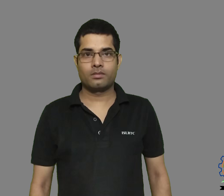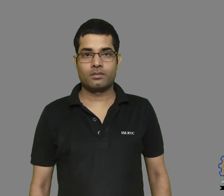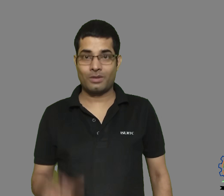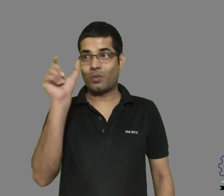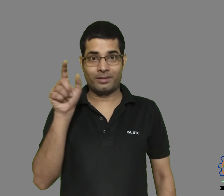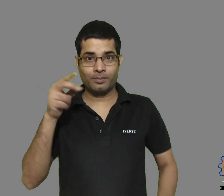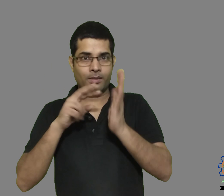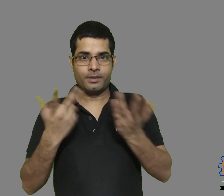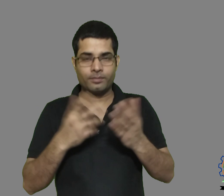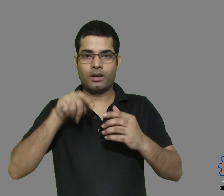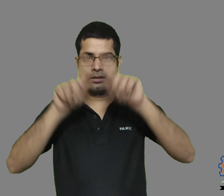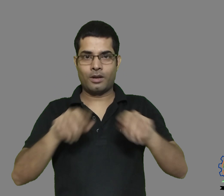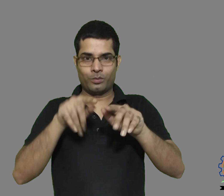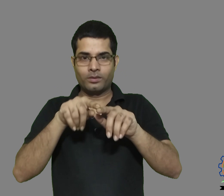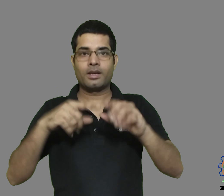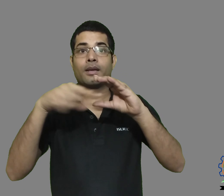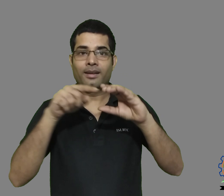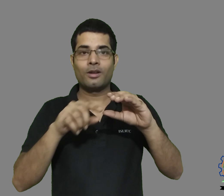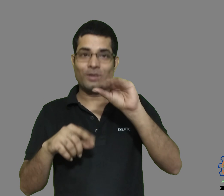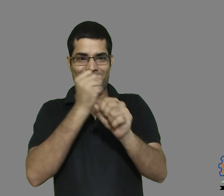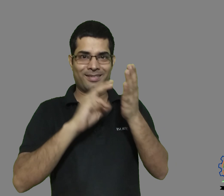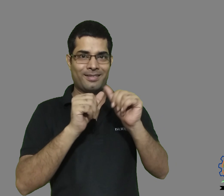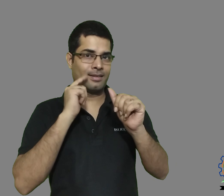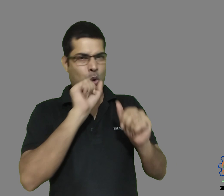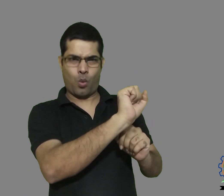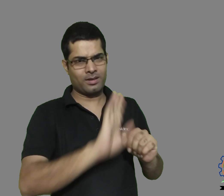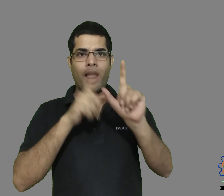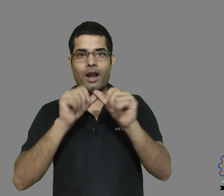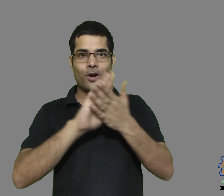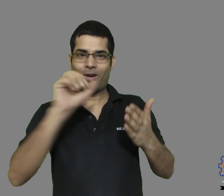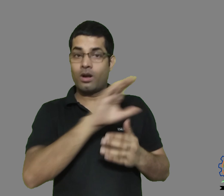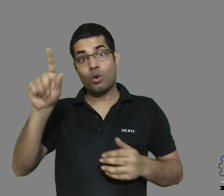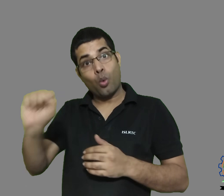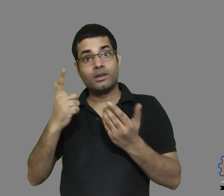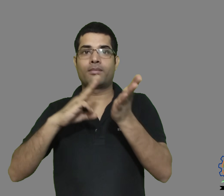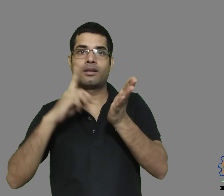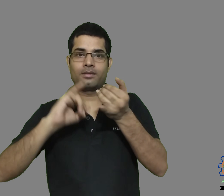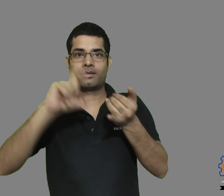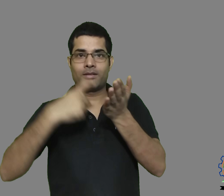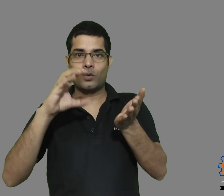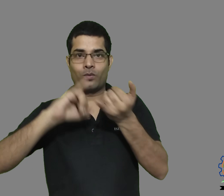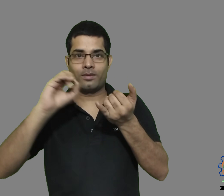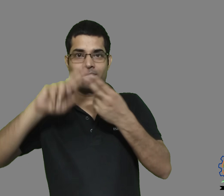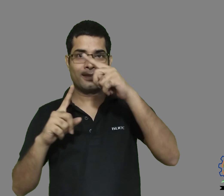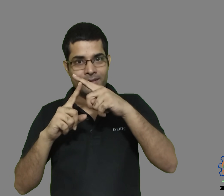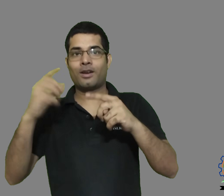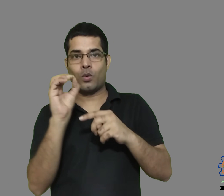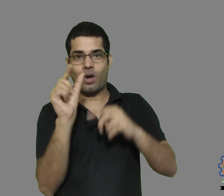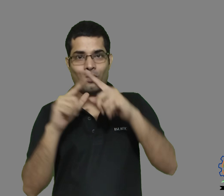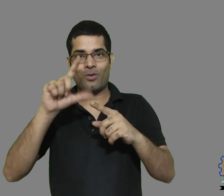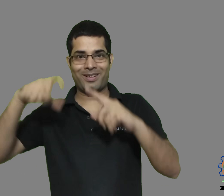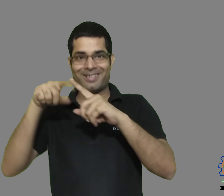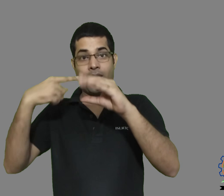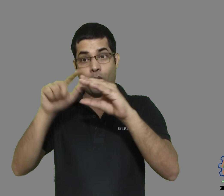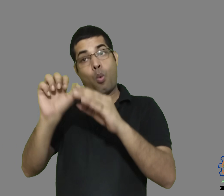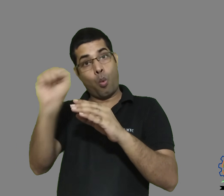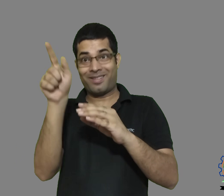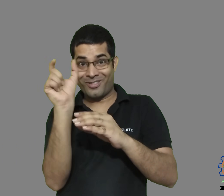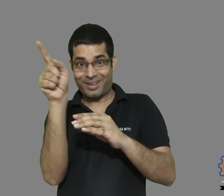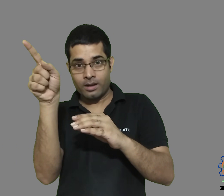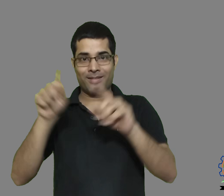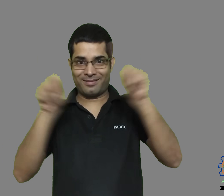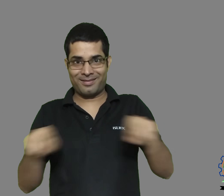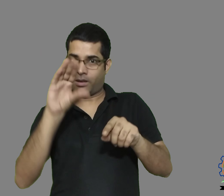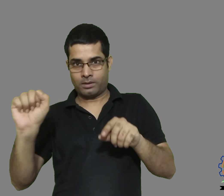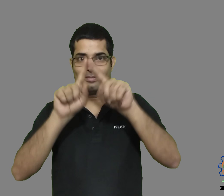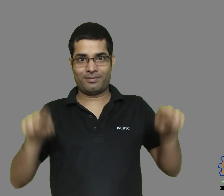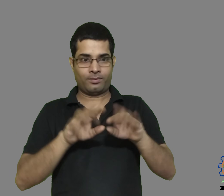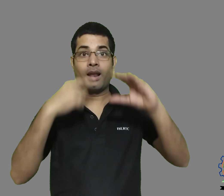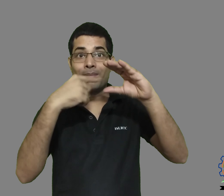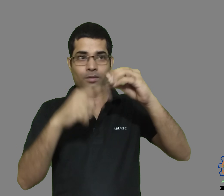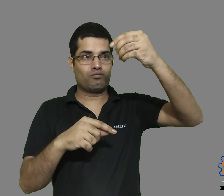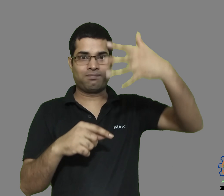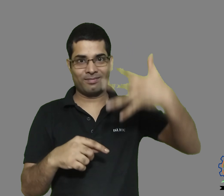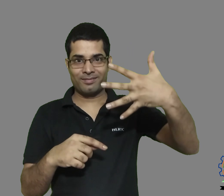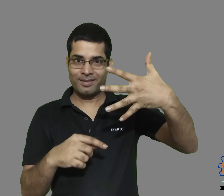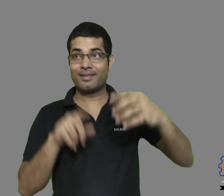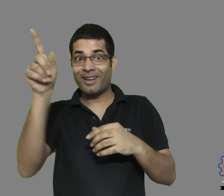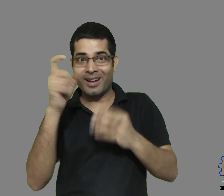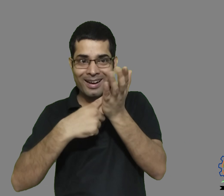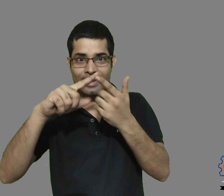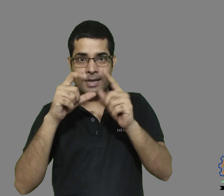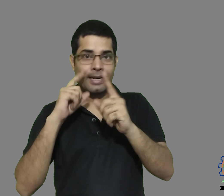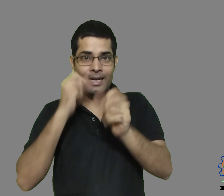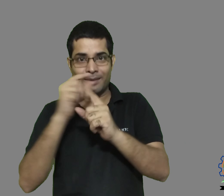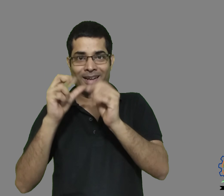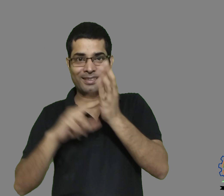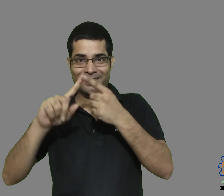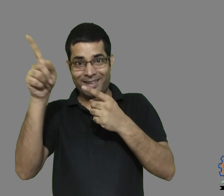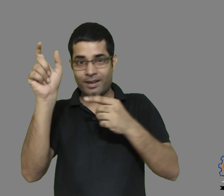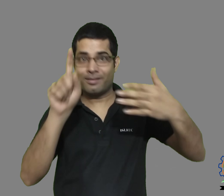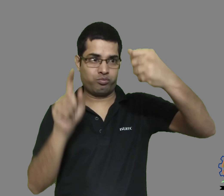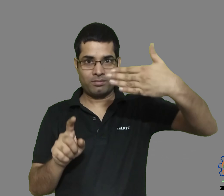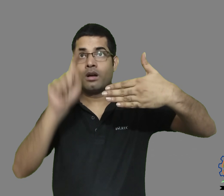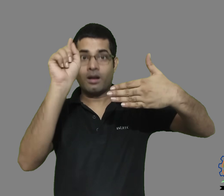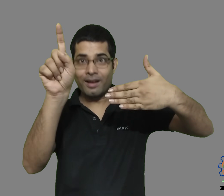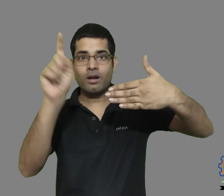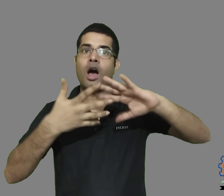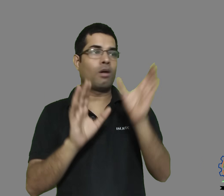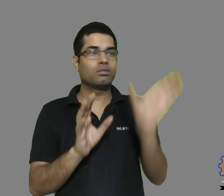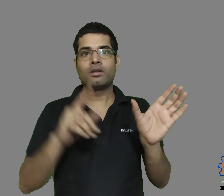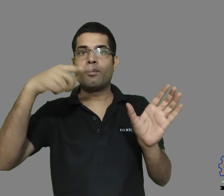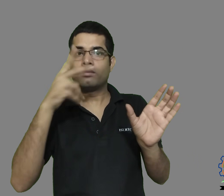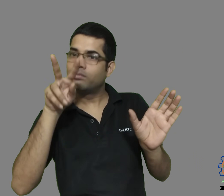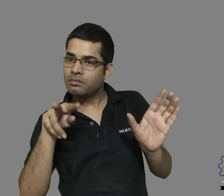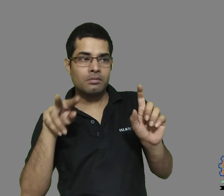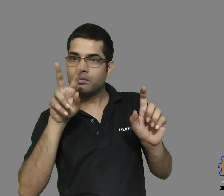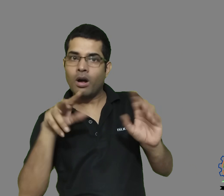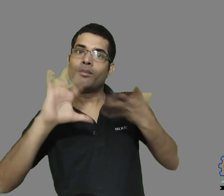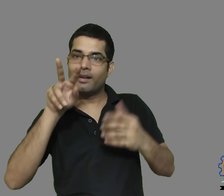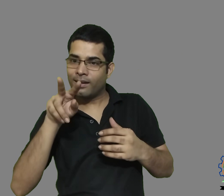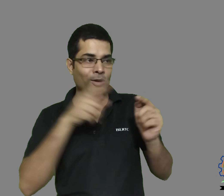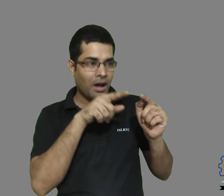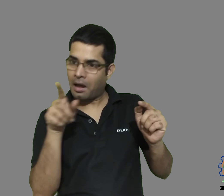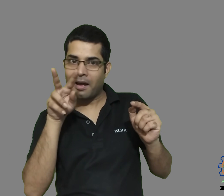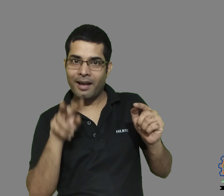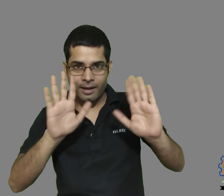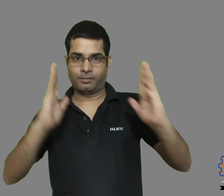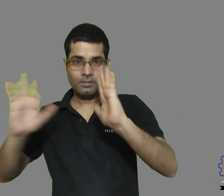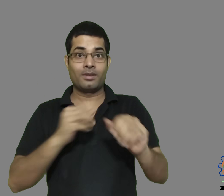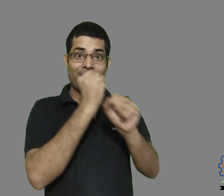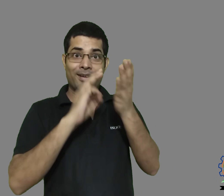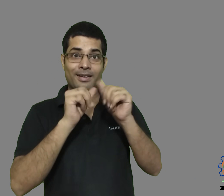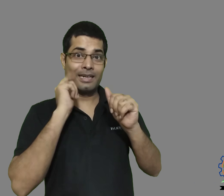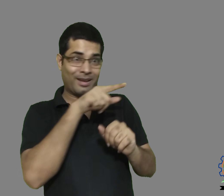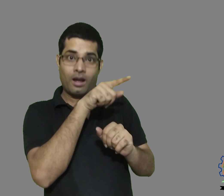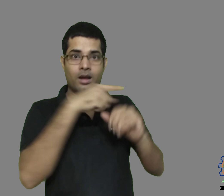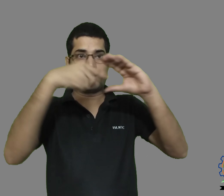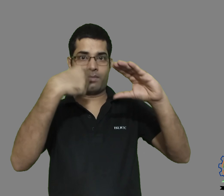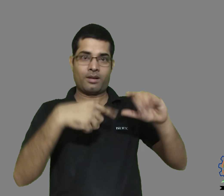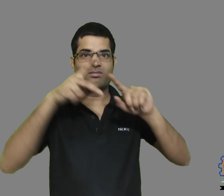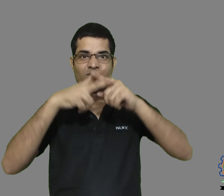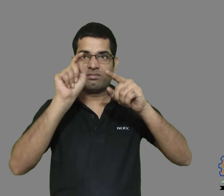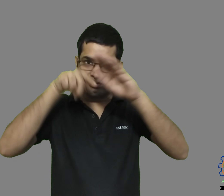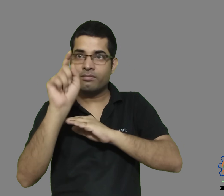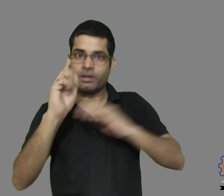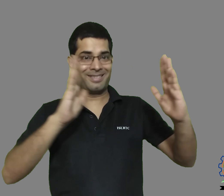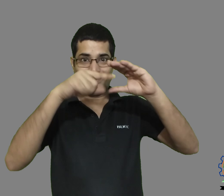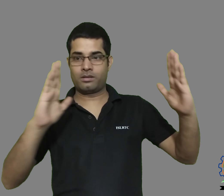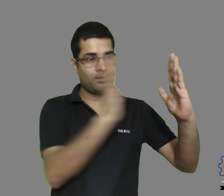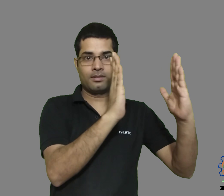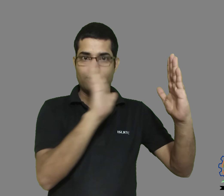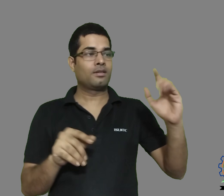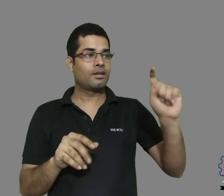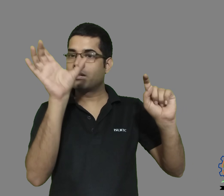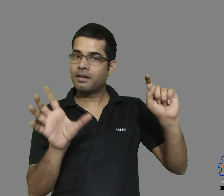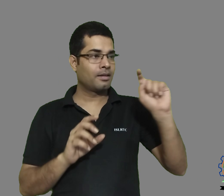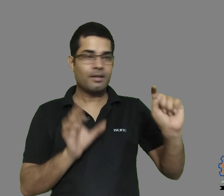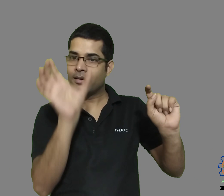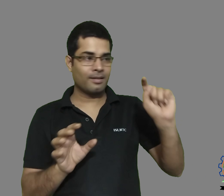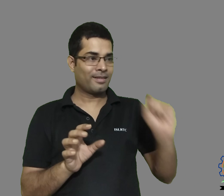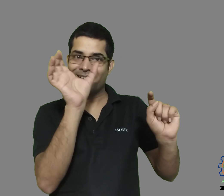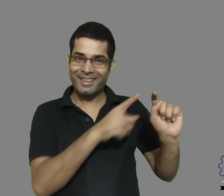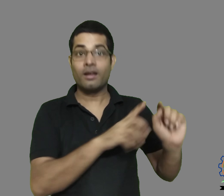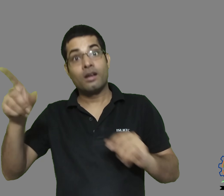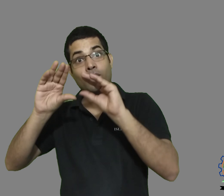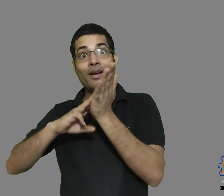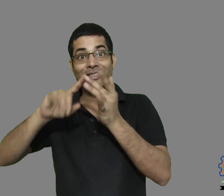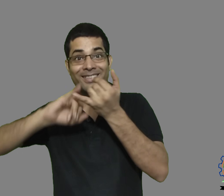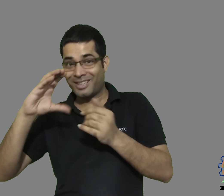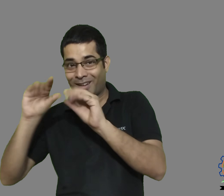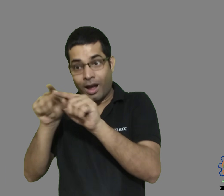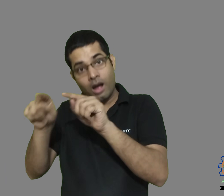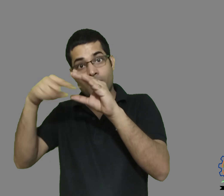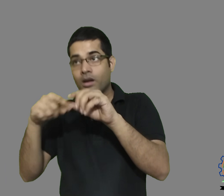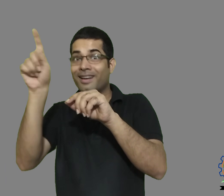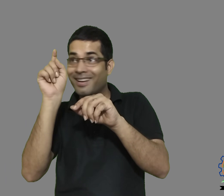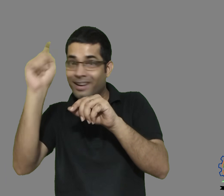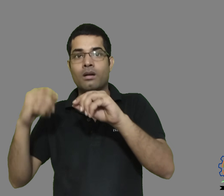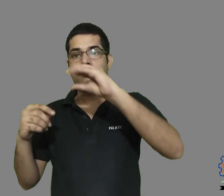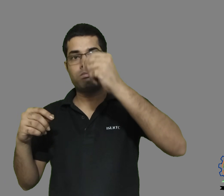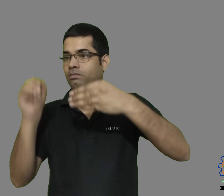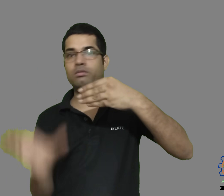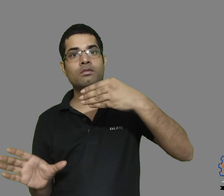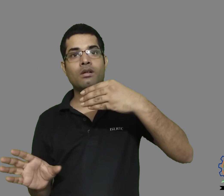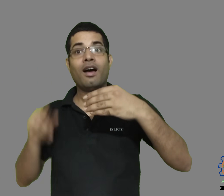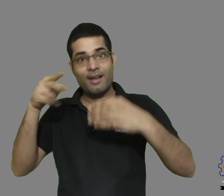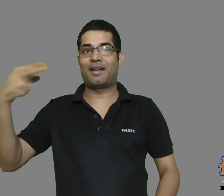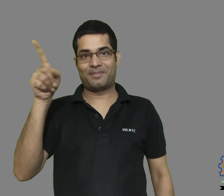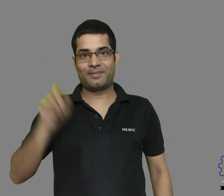Reading Pane